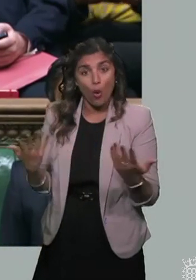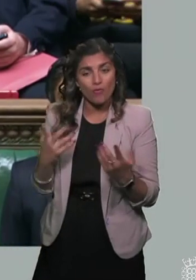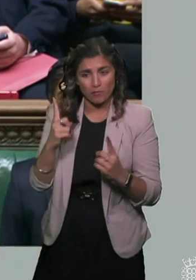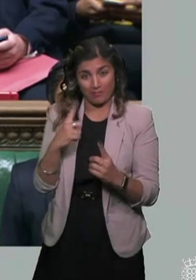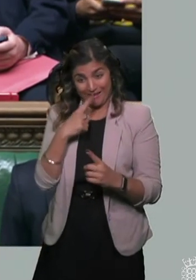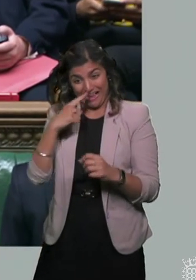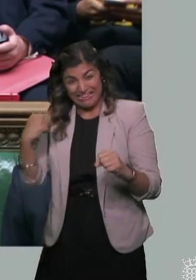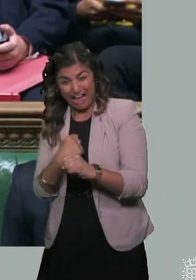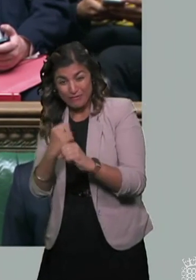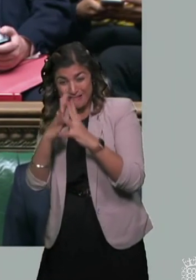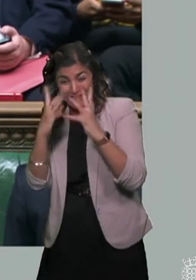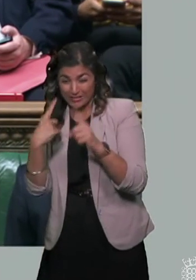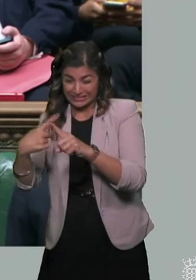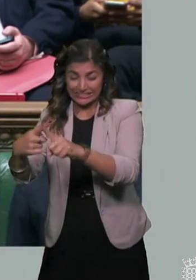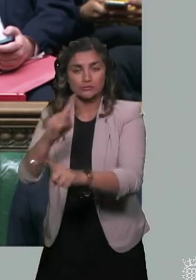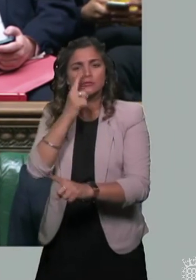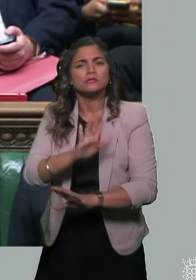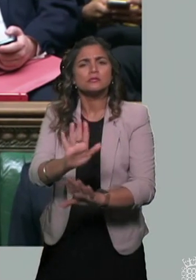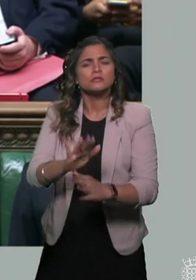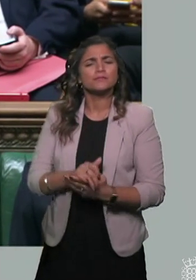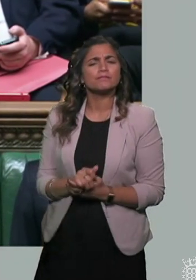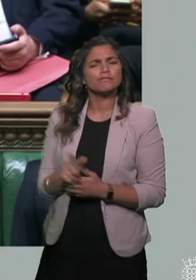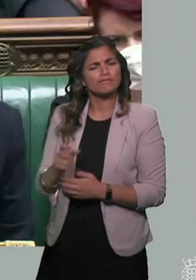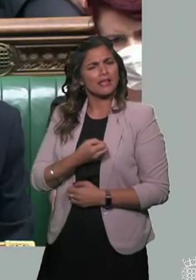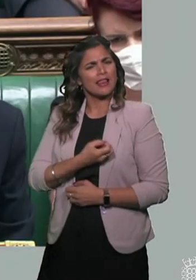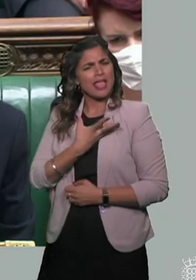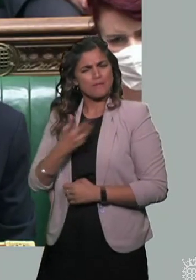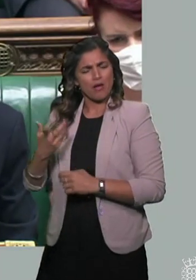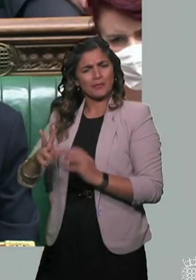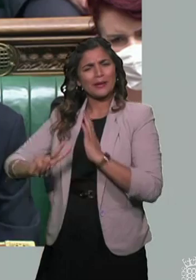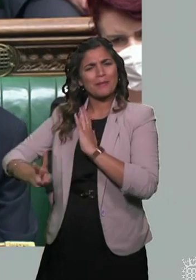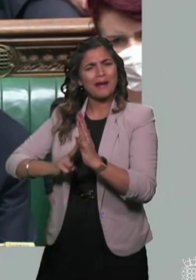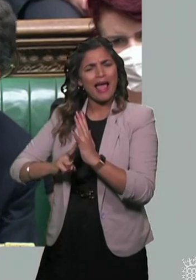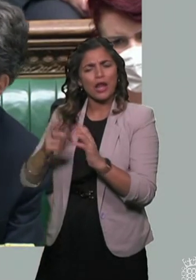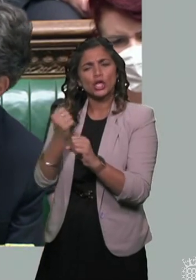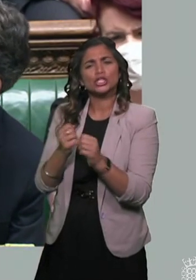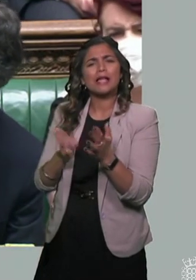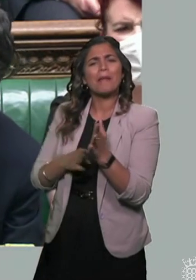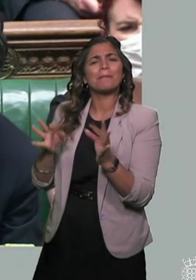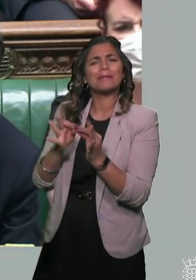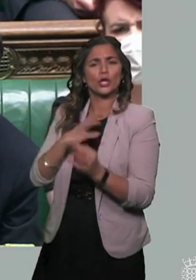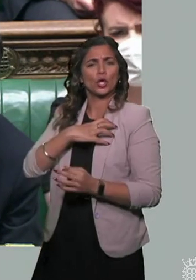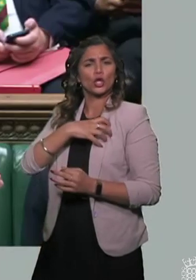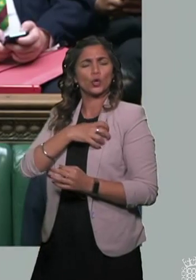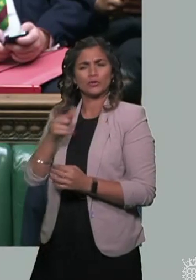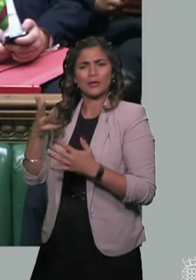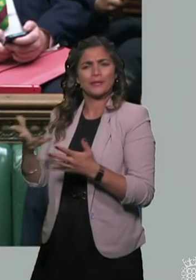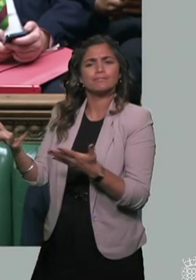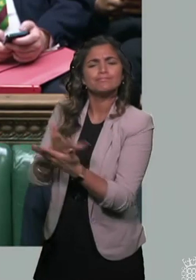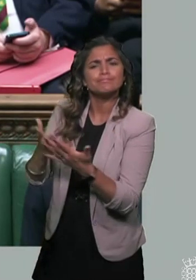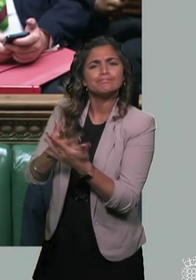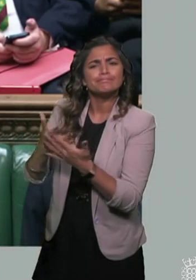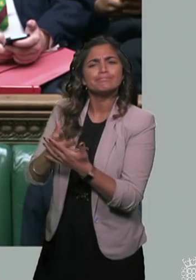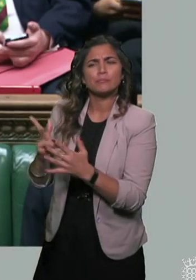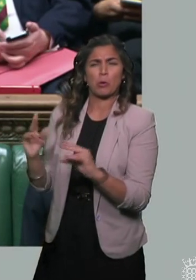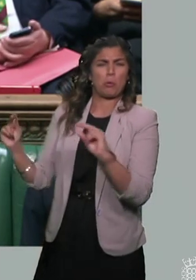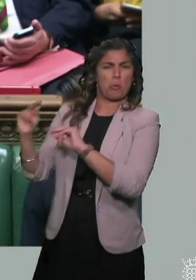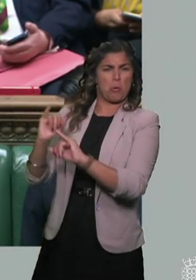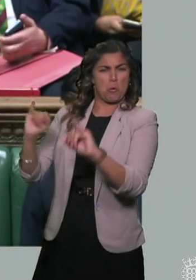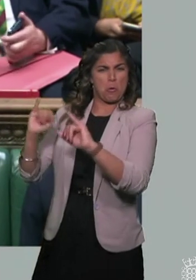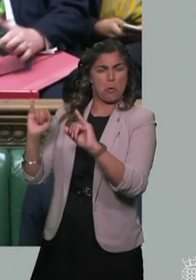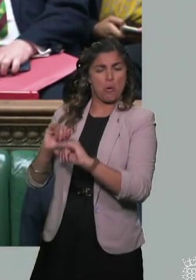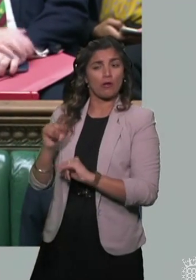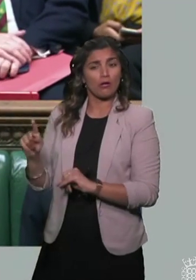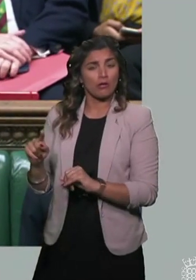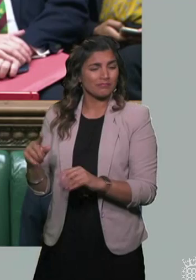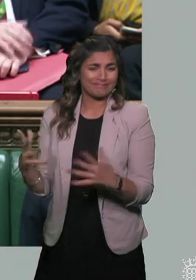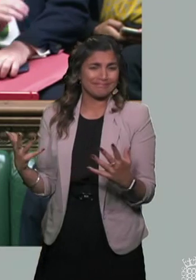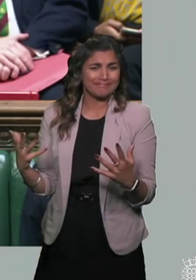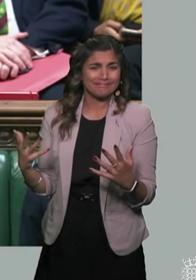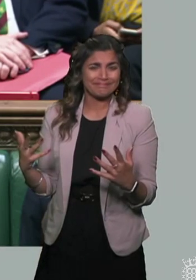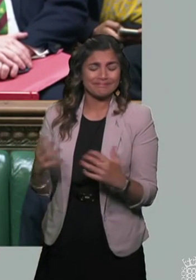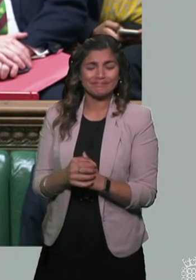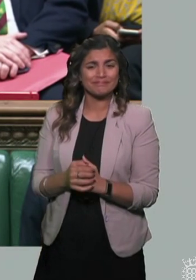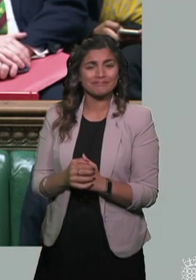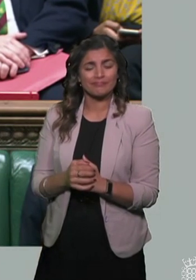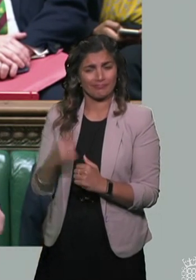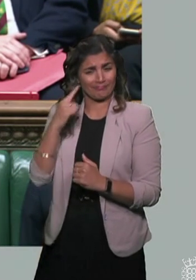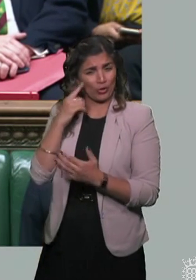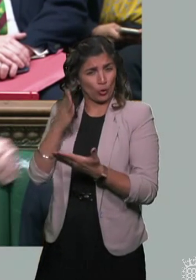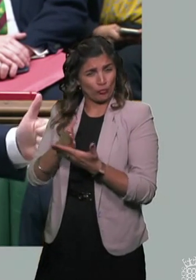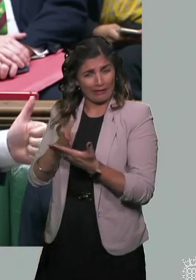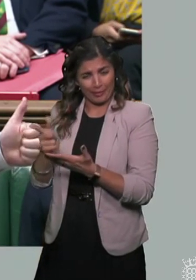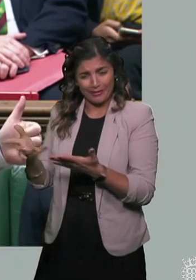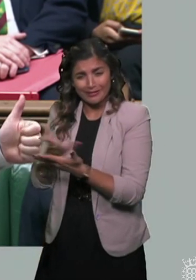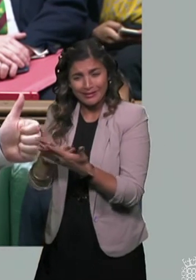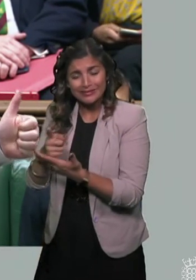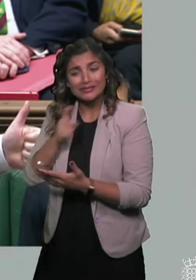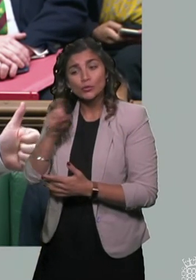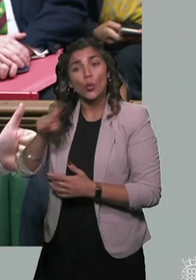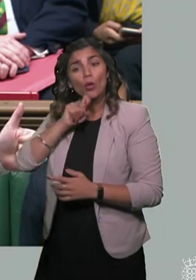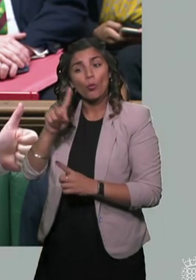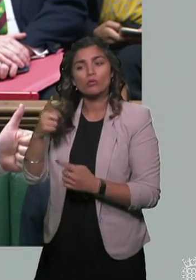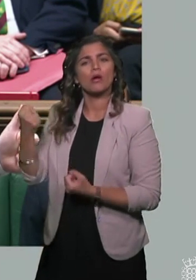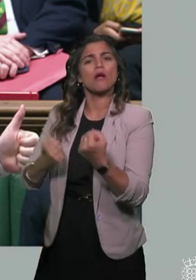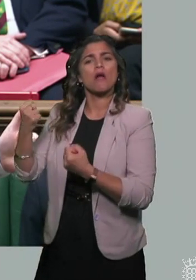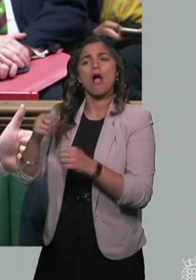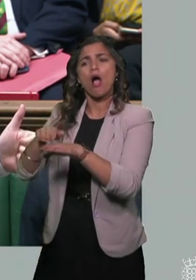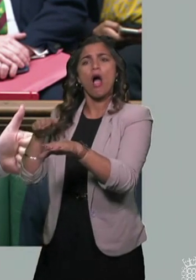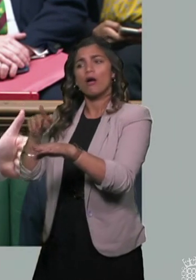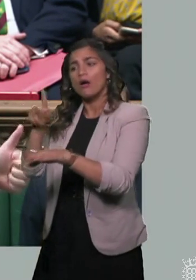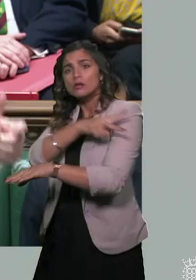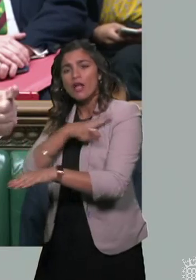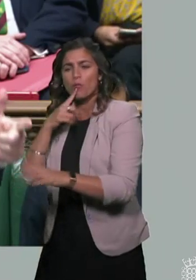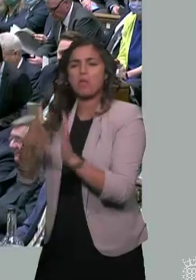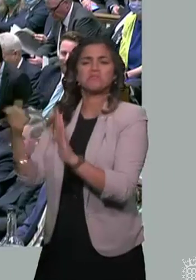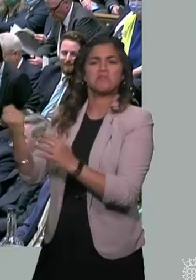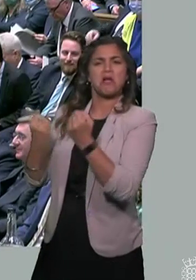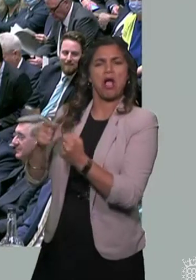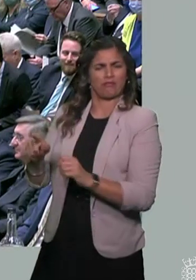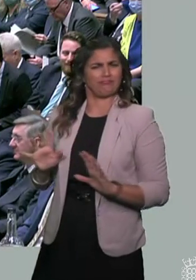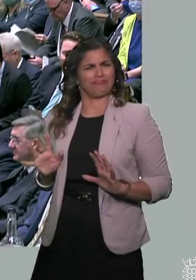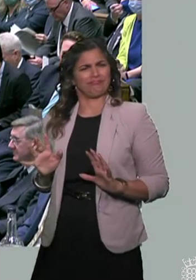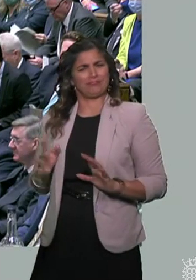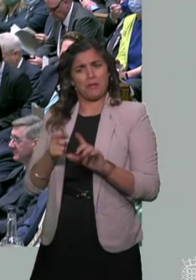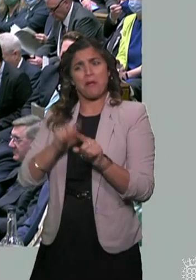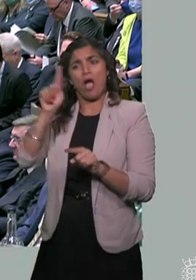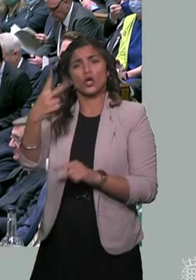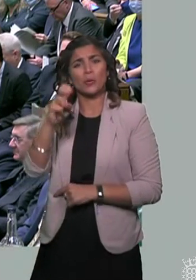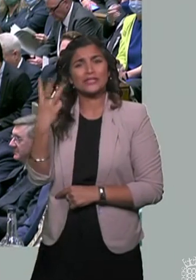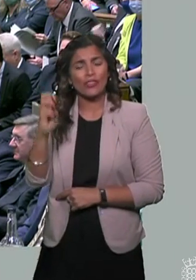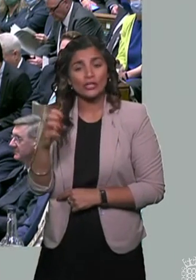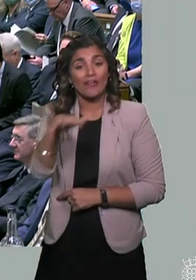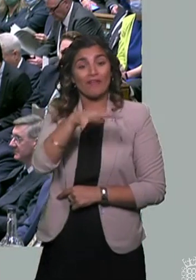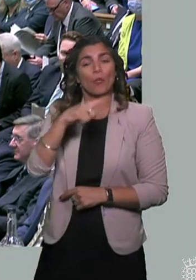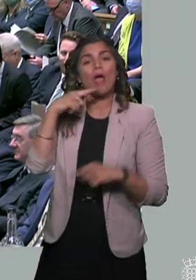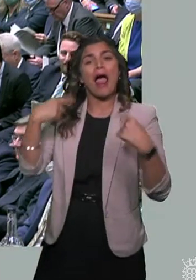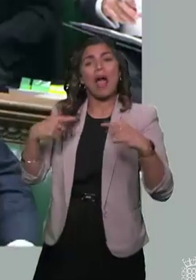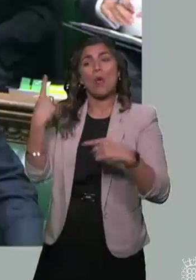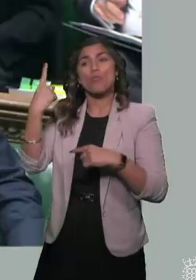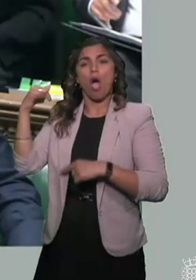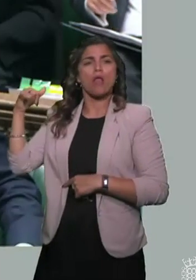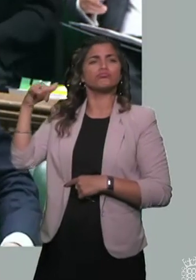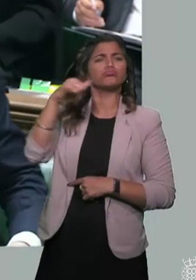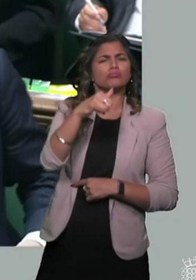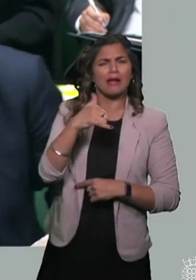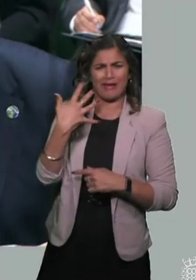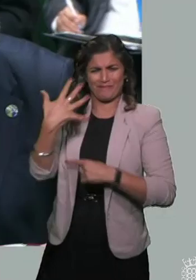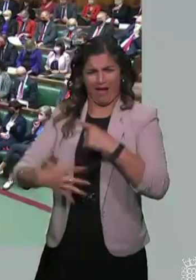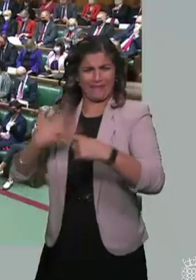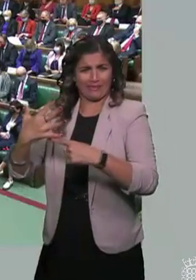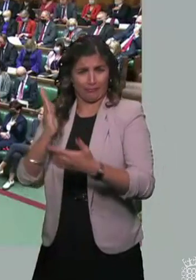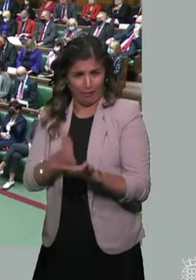Labour’s plans, which I think he endorsed, were condemned by the GMB union—its paymasters—for meaning that it would be confiscating people’s cars by 2030 and that families would be allowed only one aeroplane flight every five years.